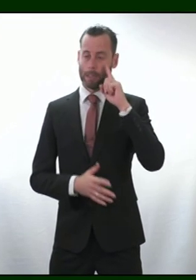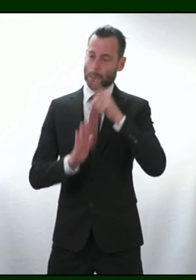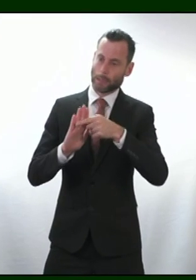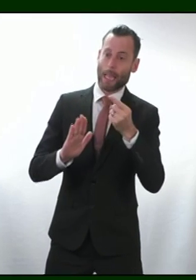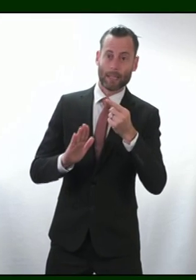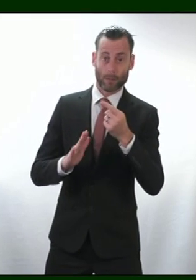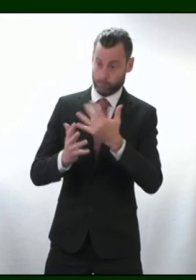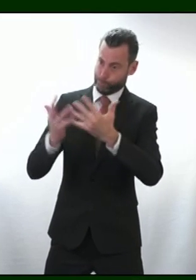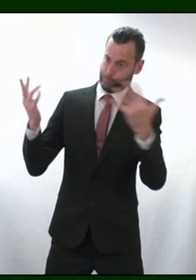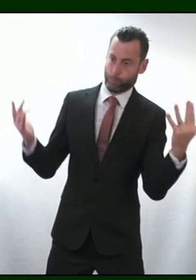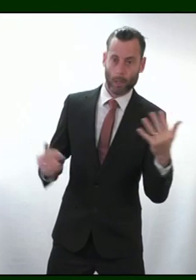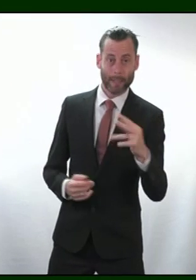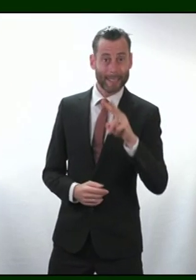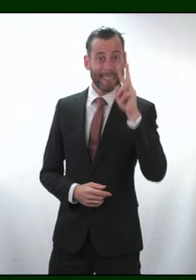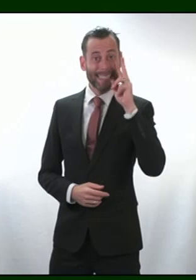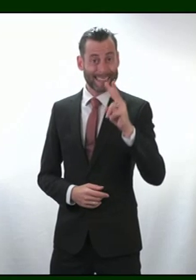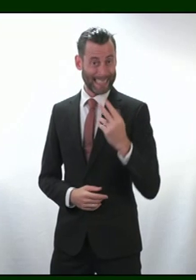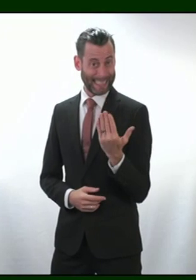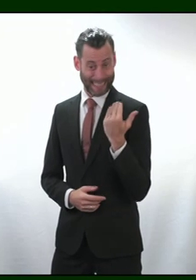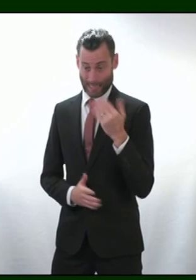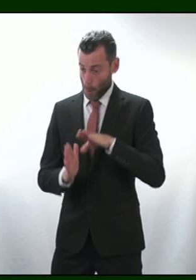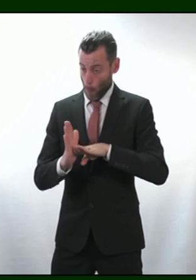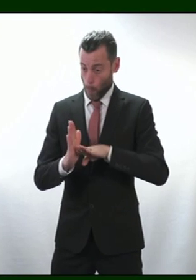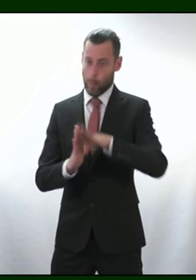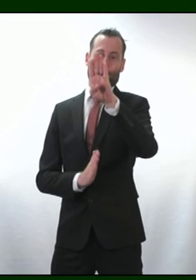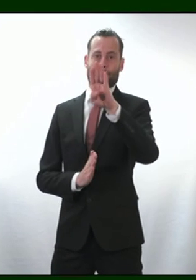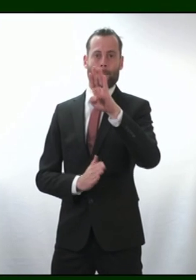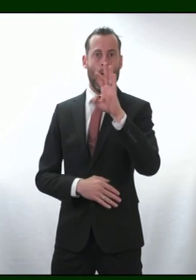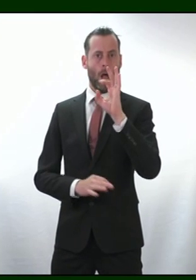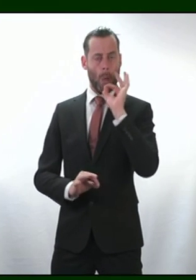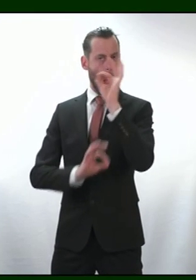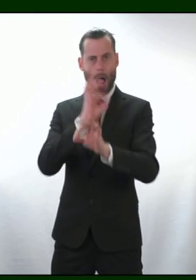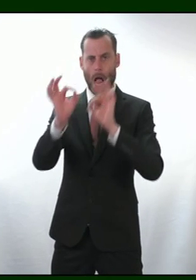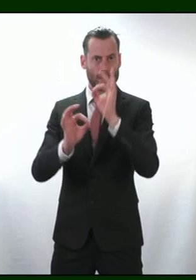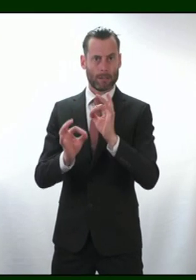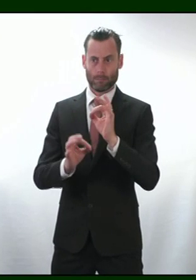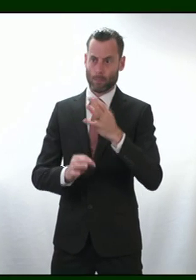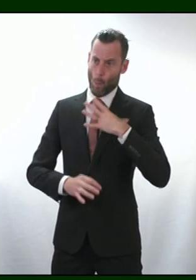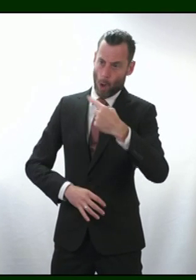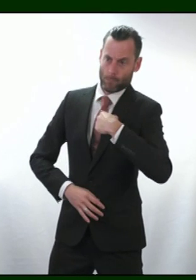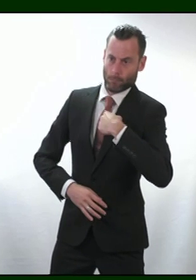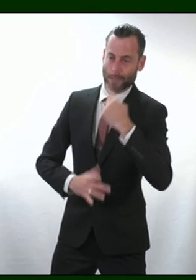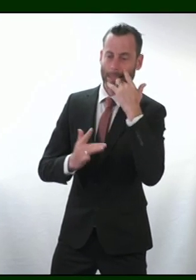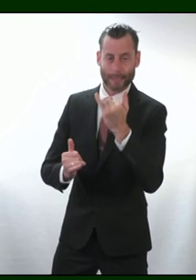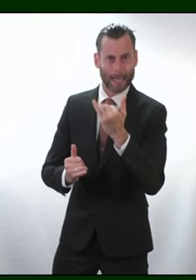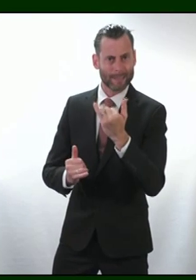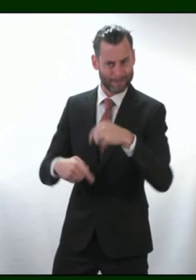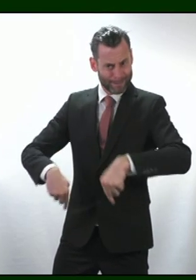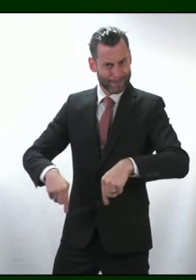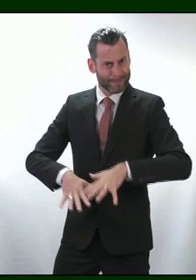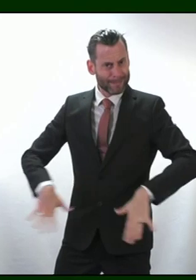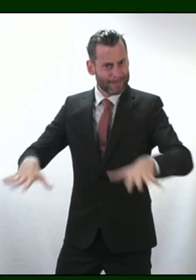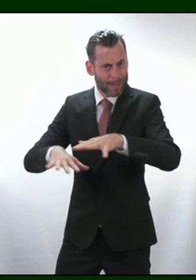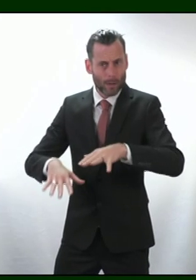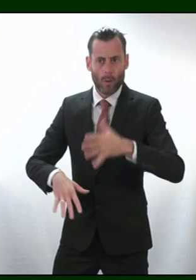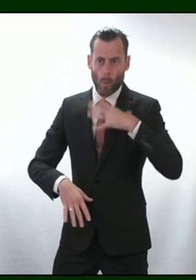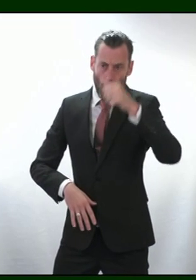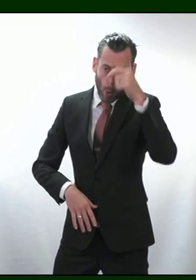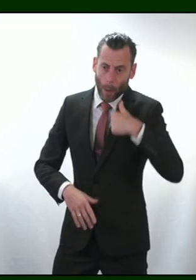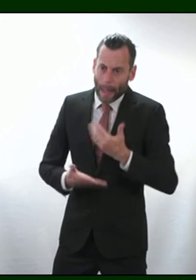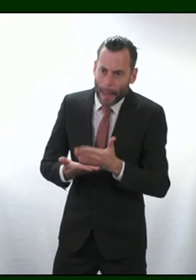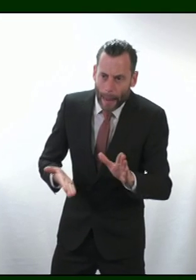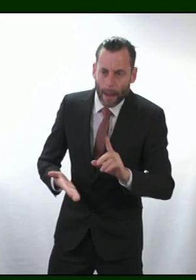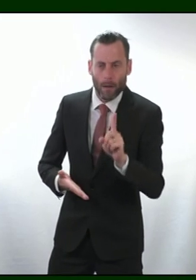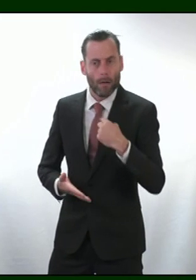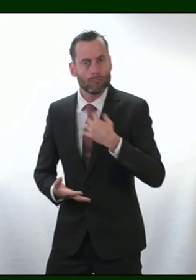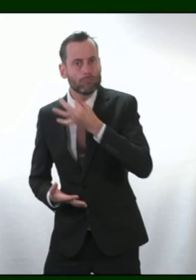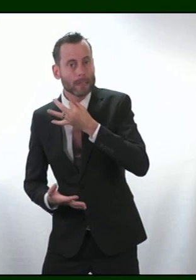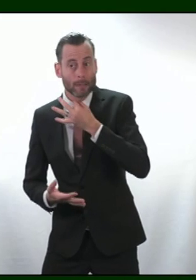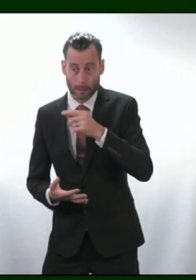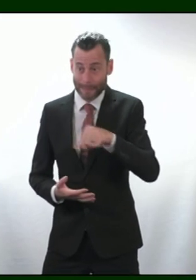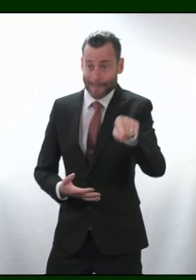Everybody can see just in the past few days a colossal spike in the number of people who want tests and who want to ascertain whether they have coronavirus.